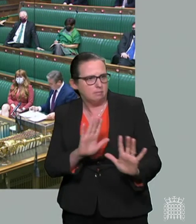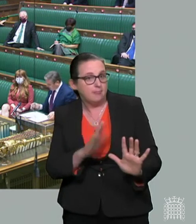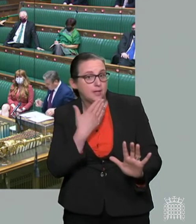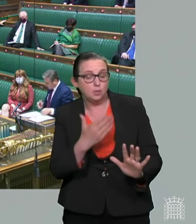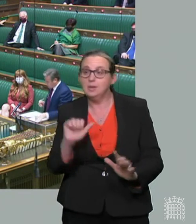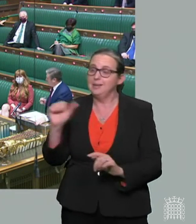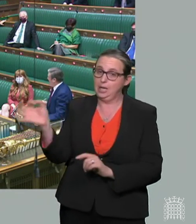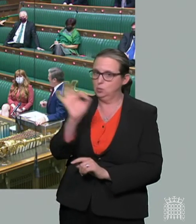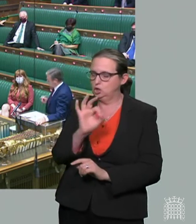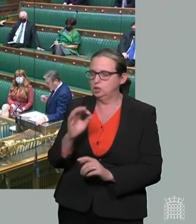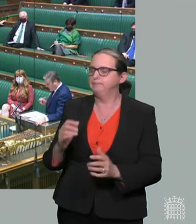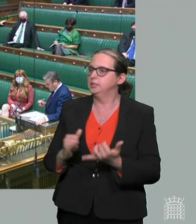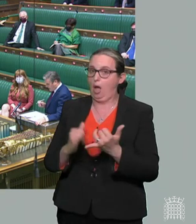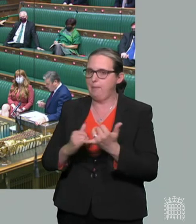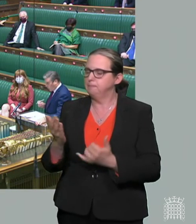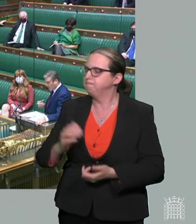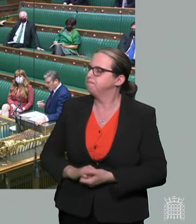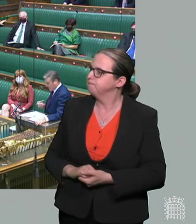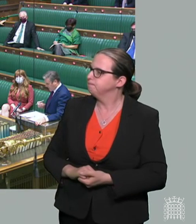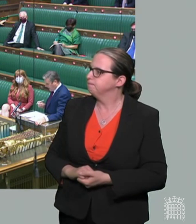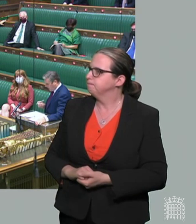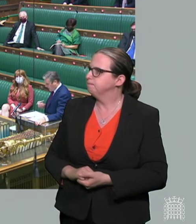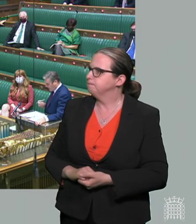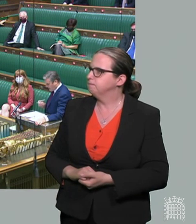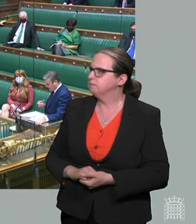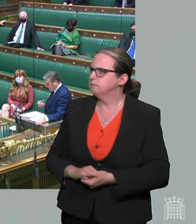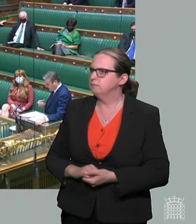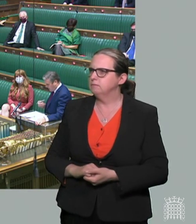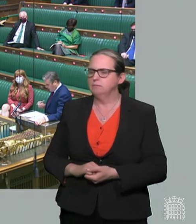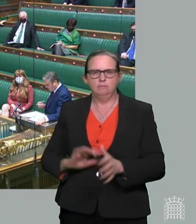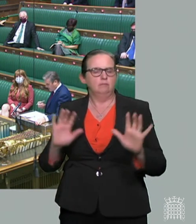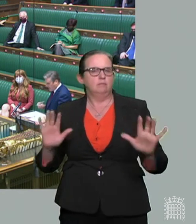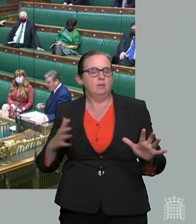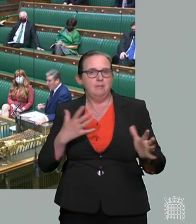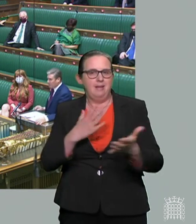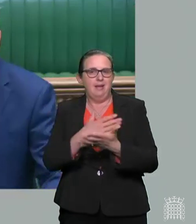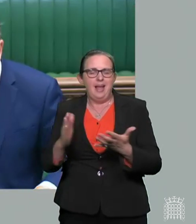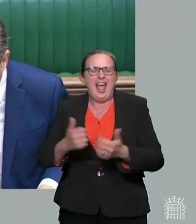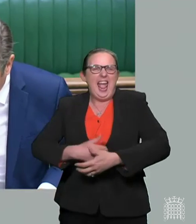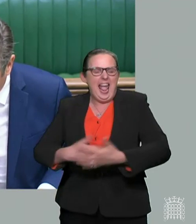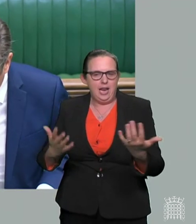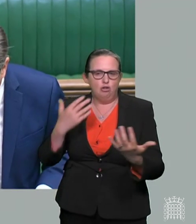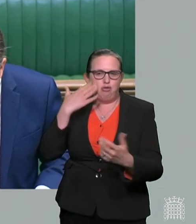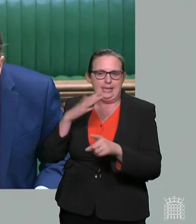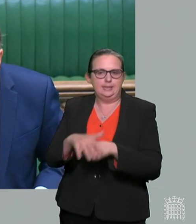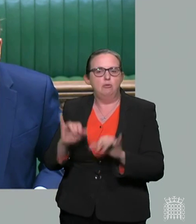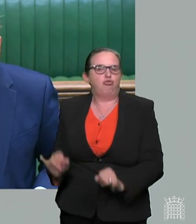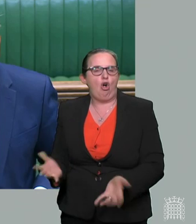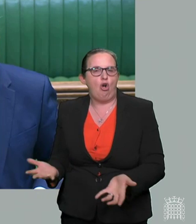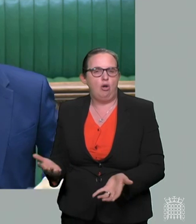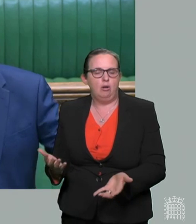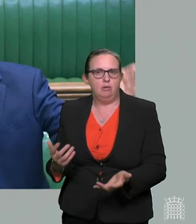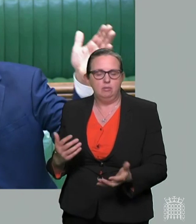Let me be clear. I totally condemn all racism, including that directed at the Home Secretary, but she has got this wrong.